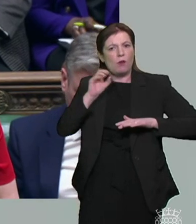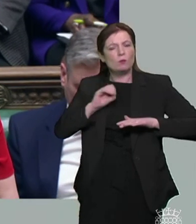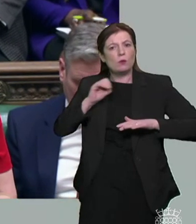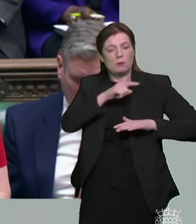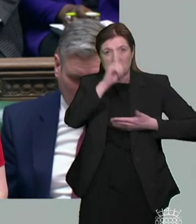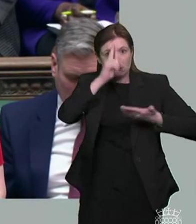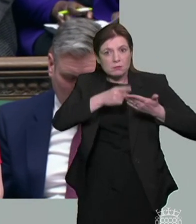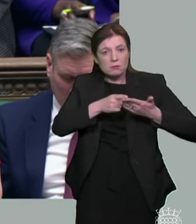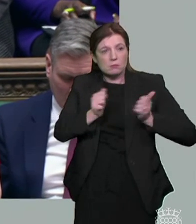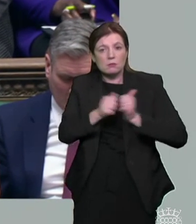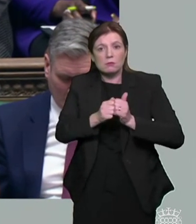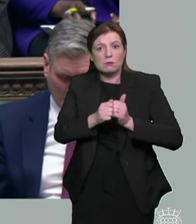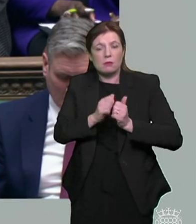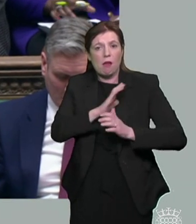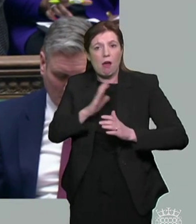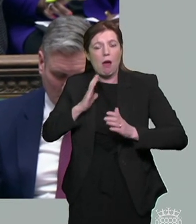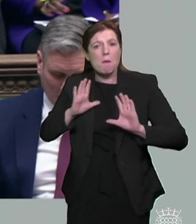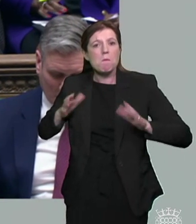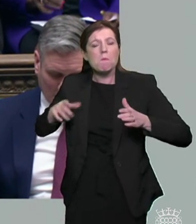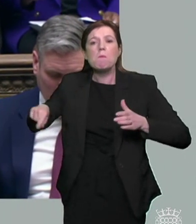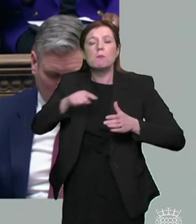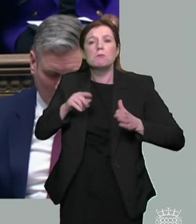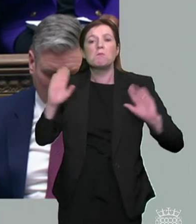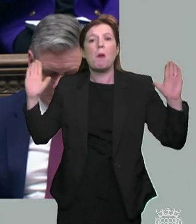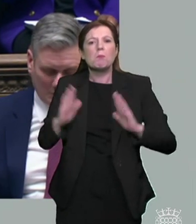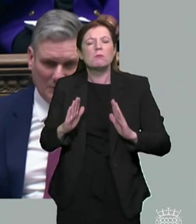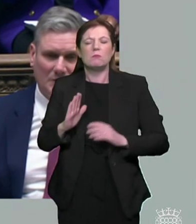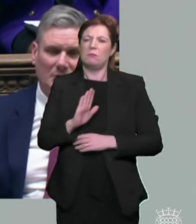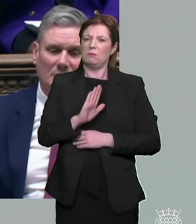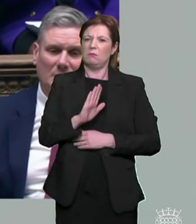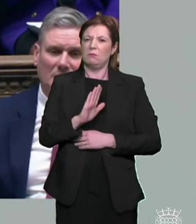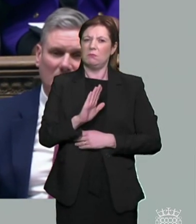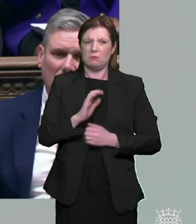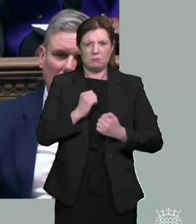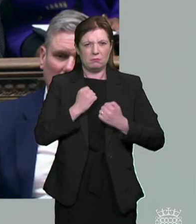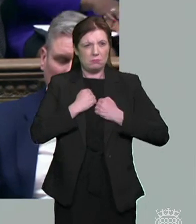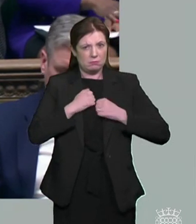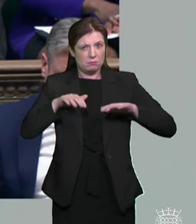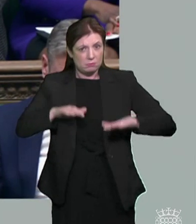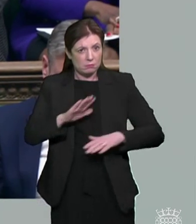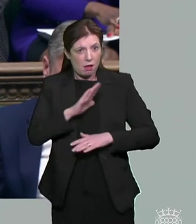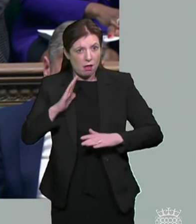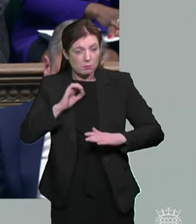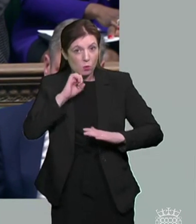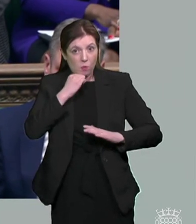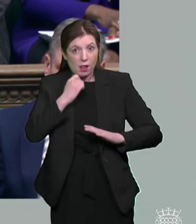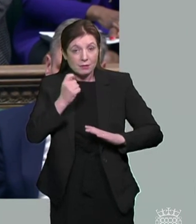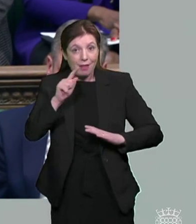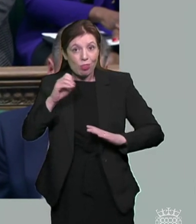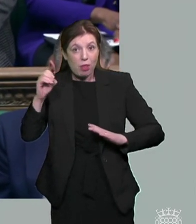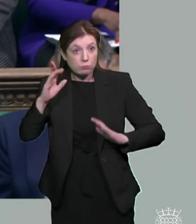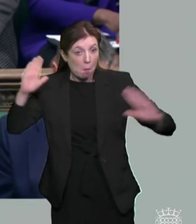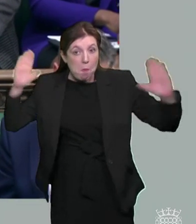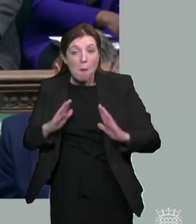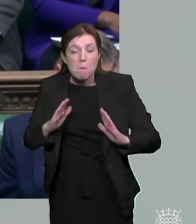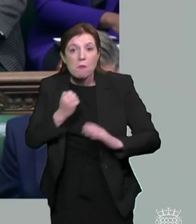Will he confirm whether the Government’s target Army size is still being reduced by 10,000 troops?